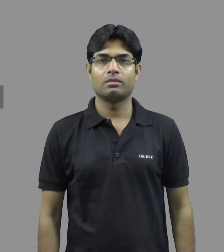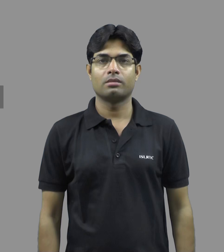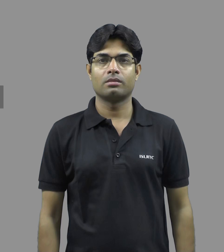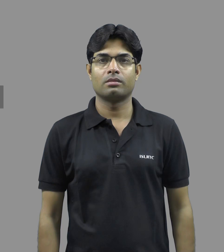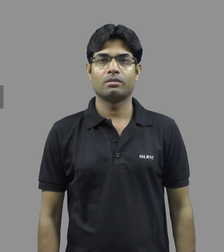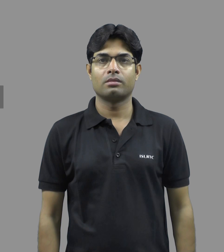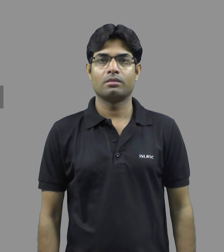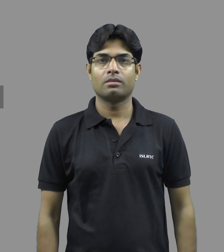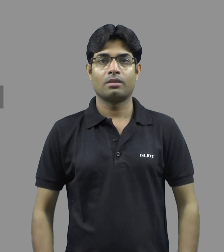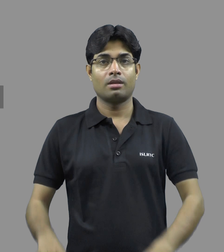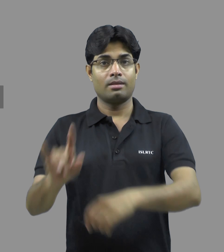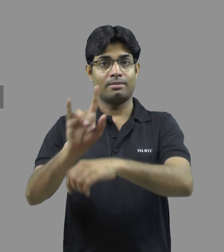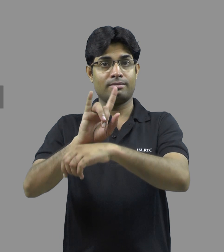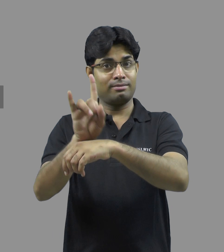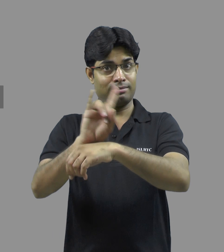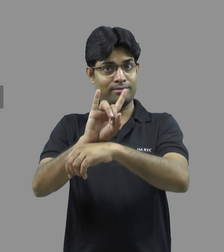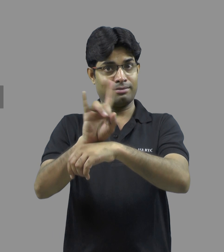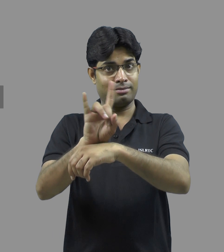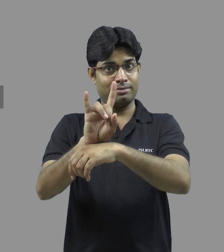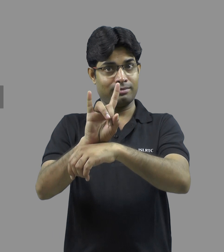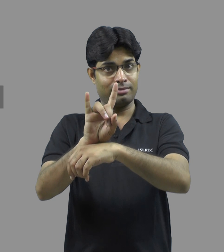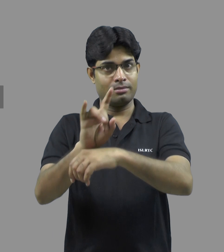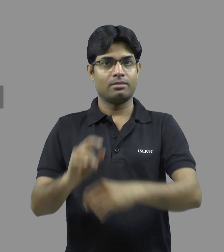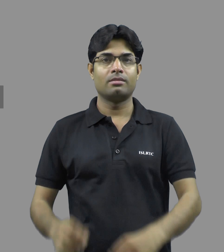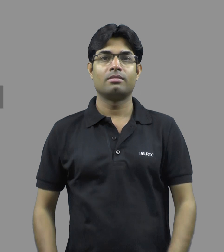Wifi